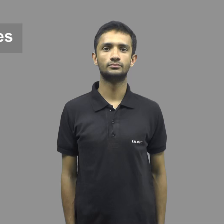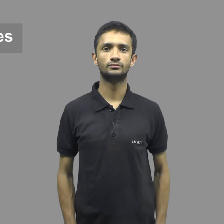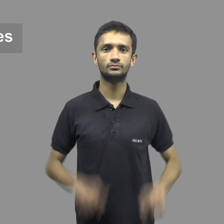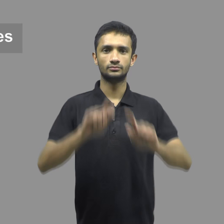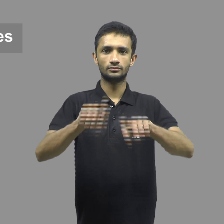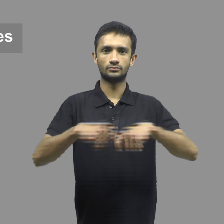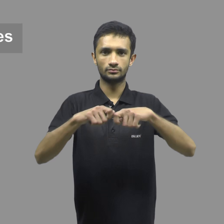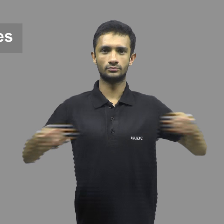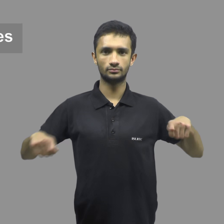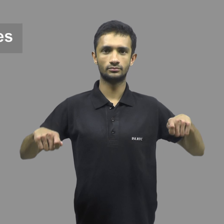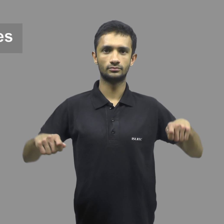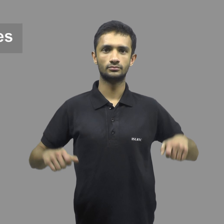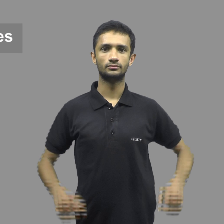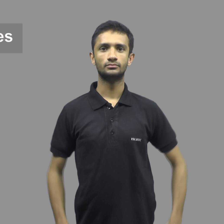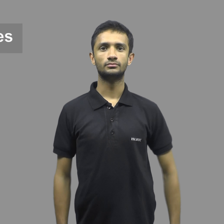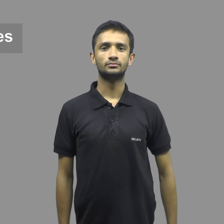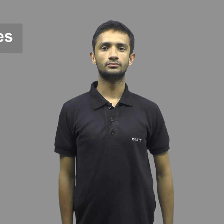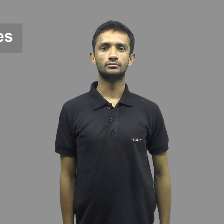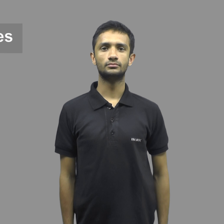Shoes